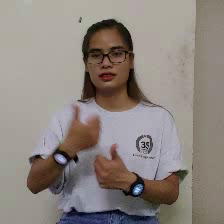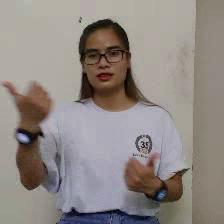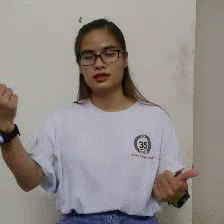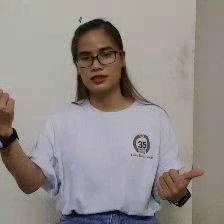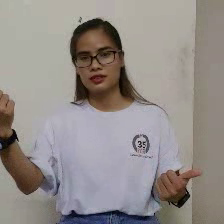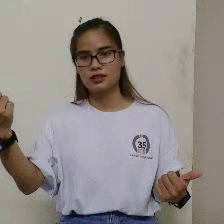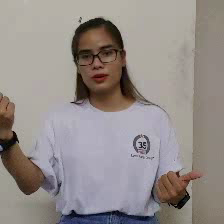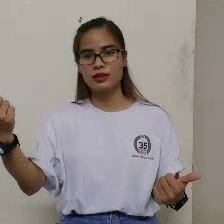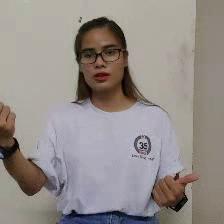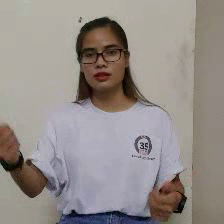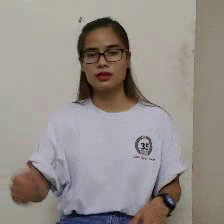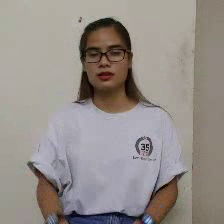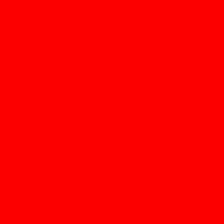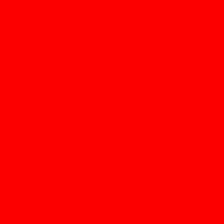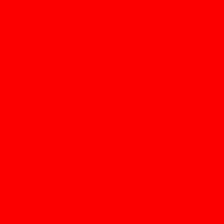Kết hôn